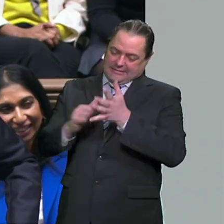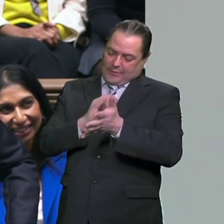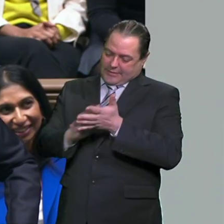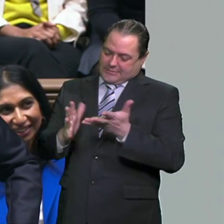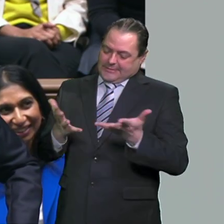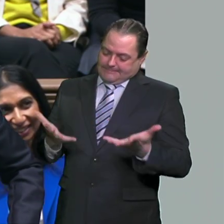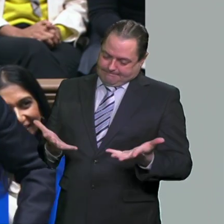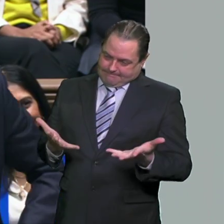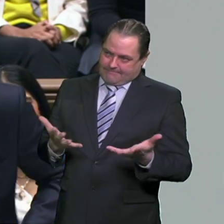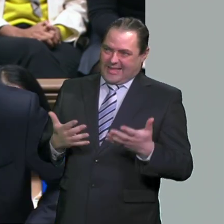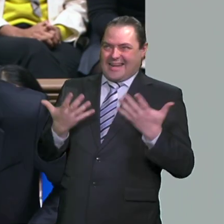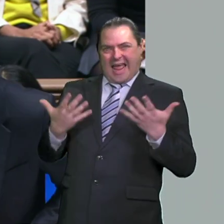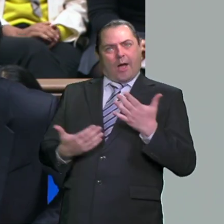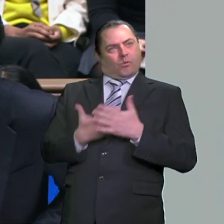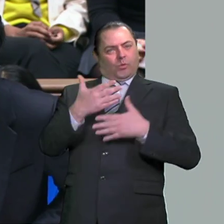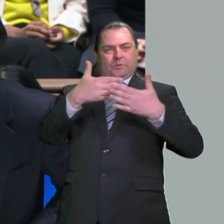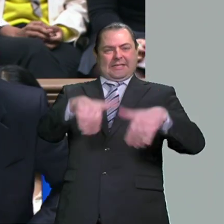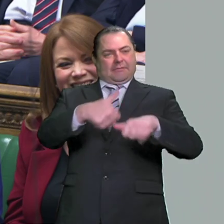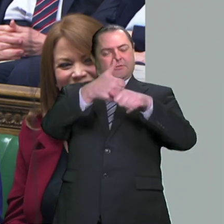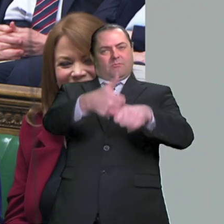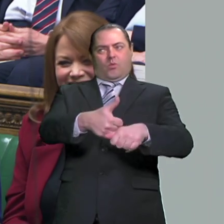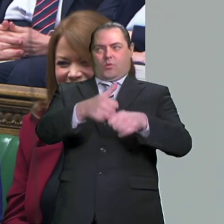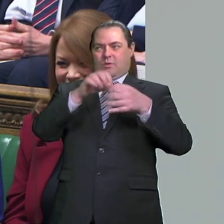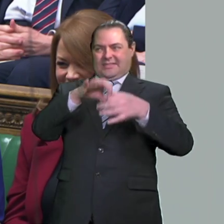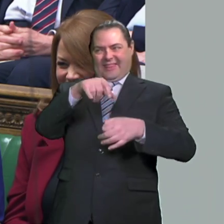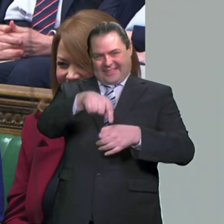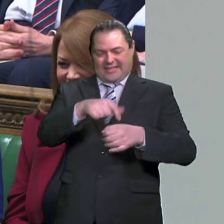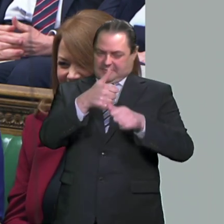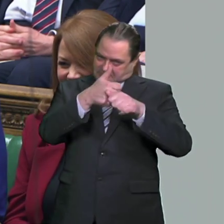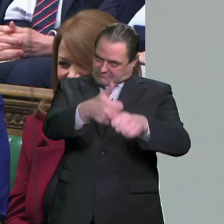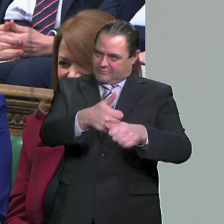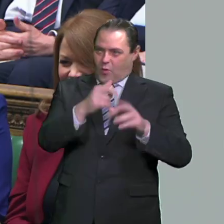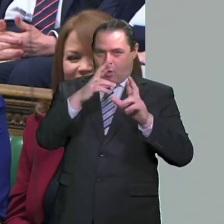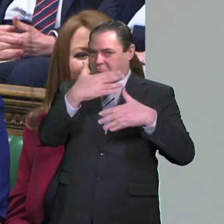I now have a new team to support in the cup, and my honourable Friend will have my full support.